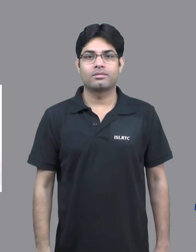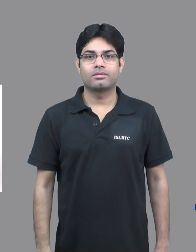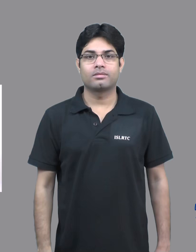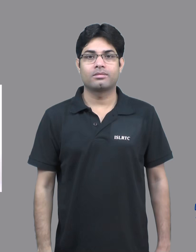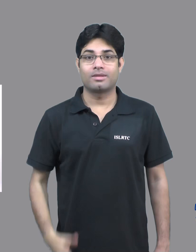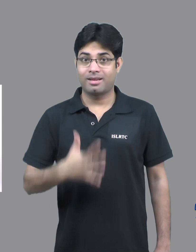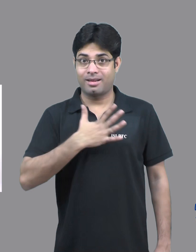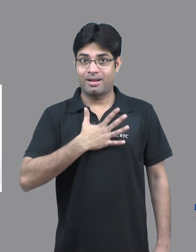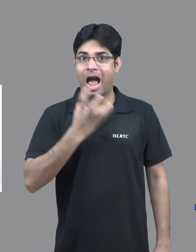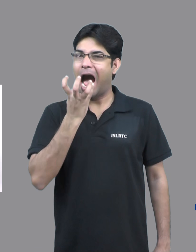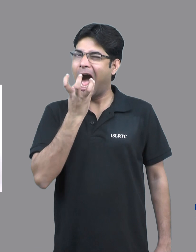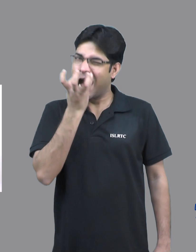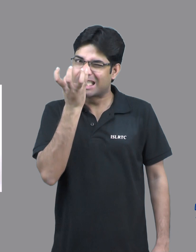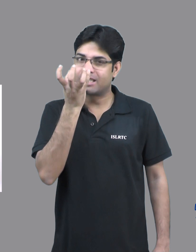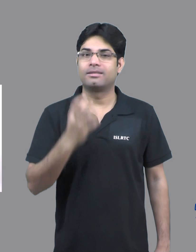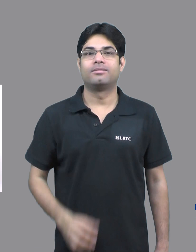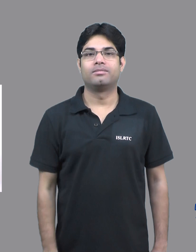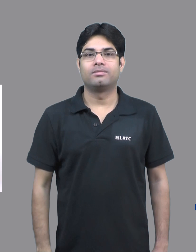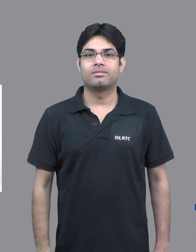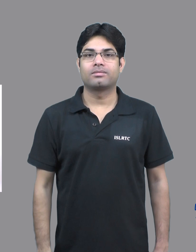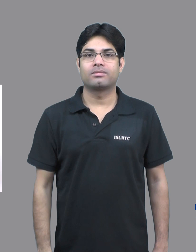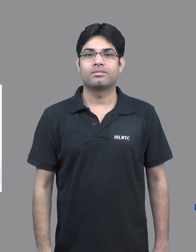Guava